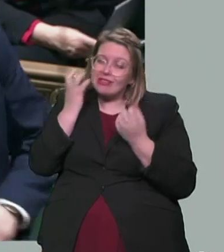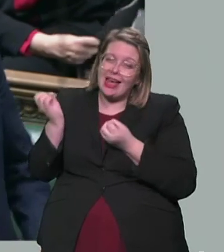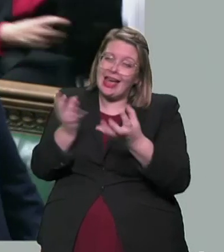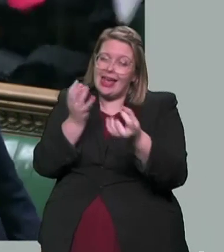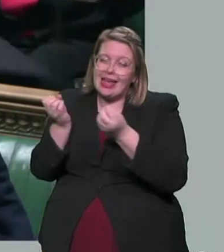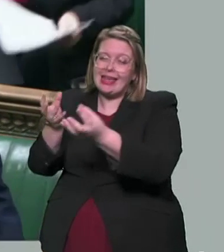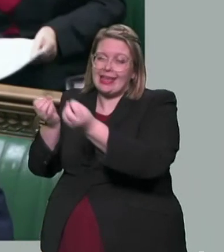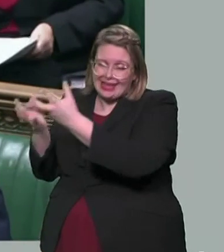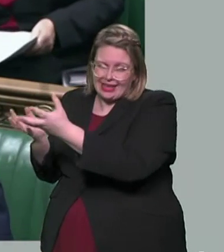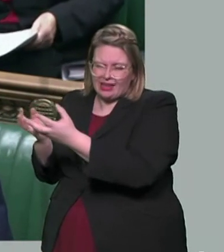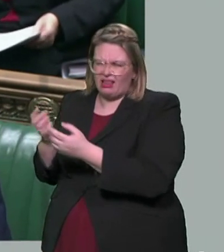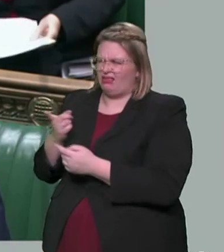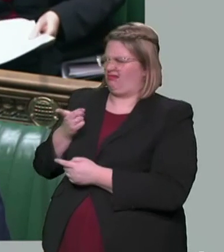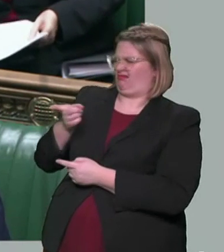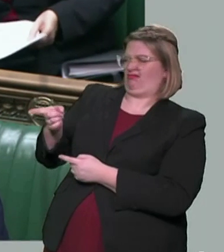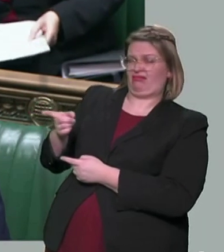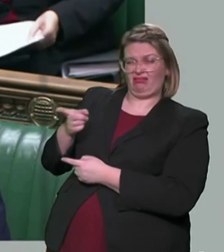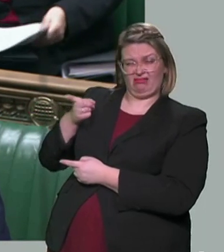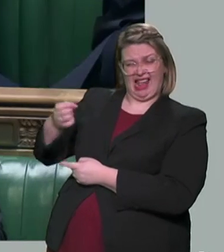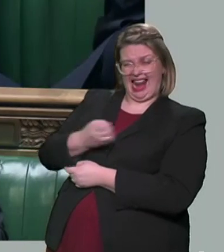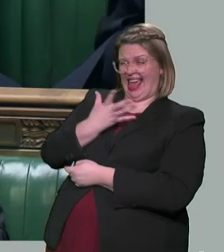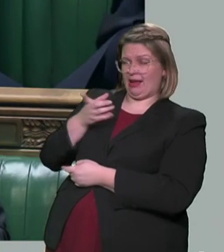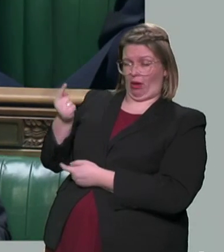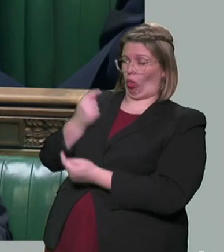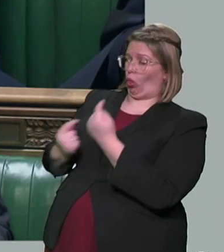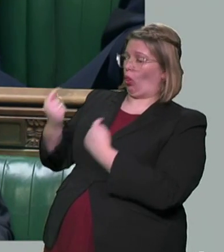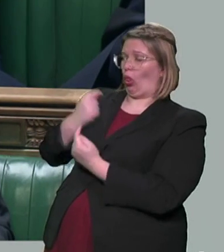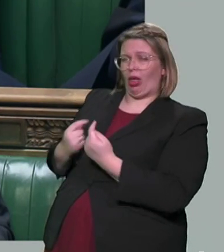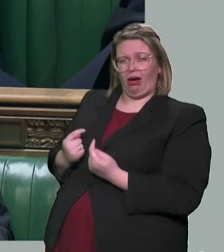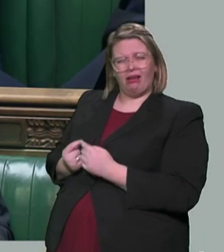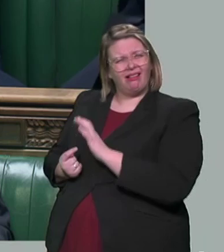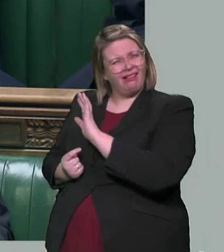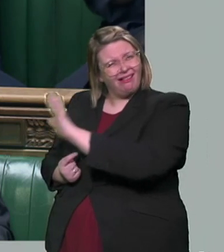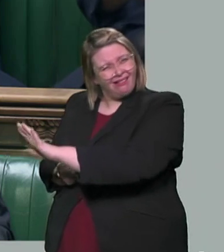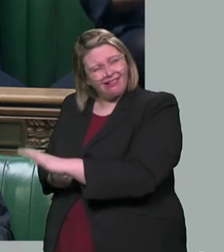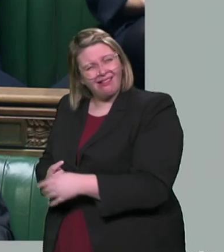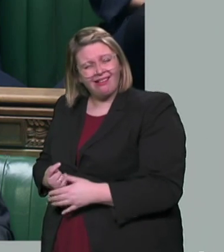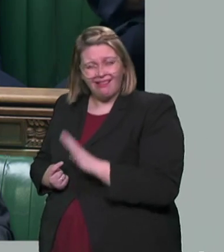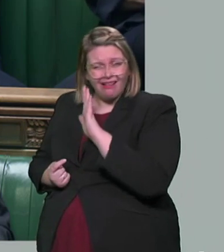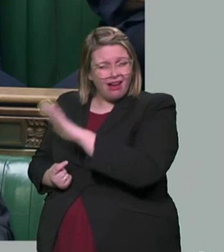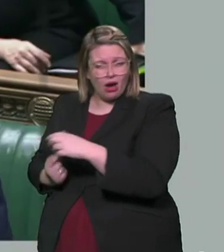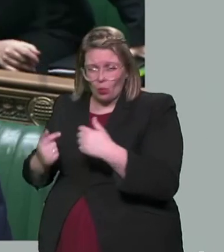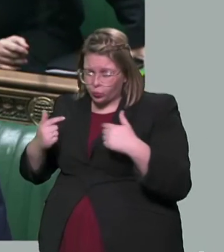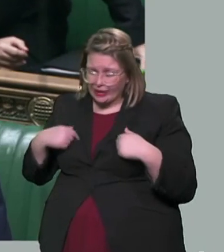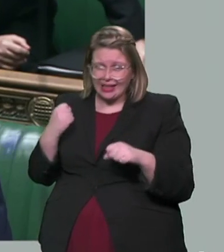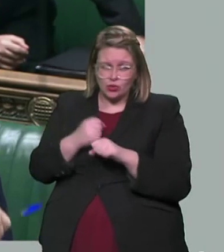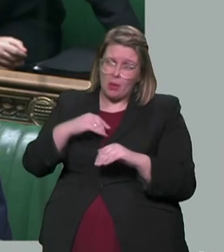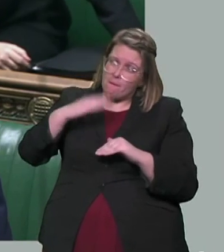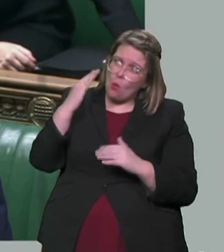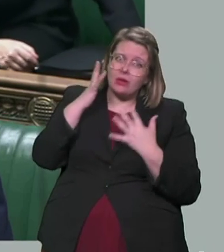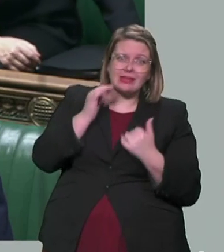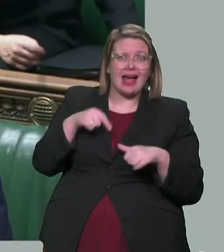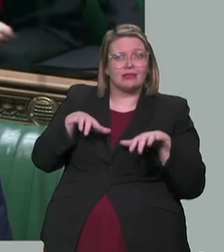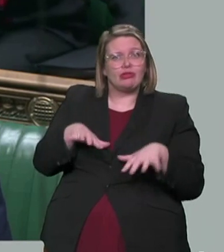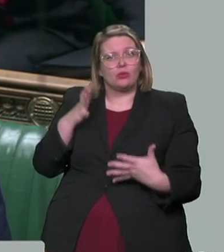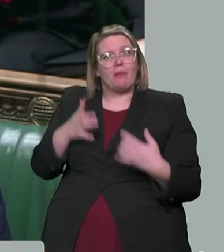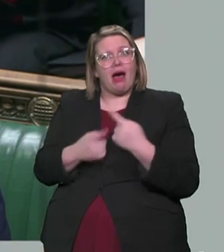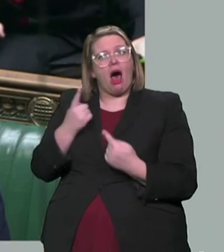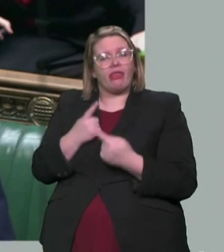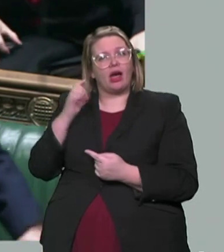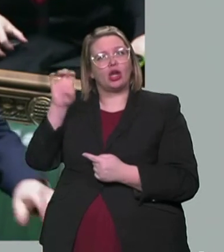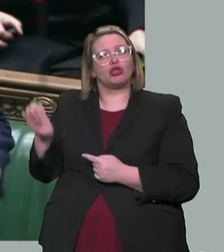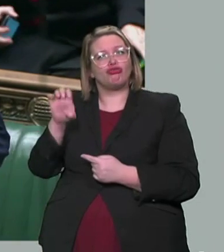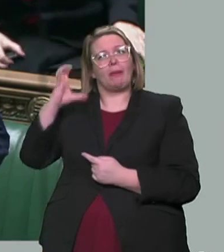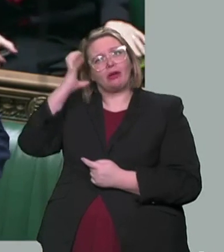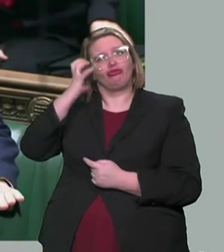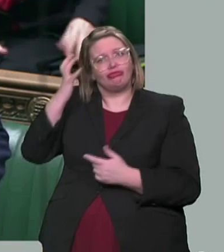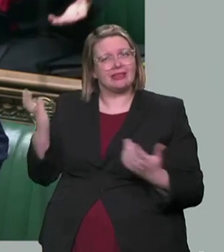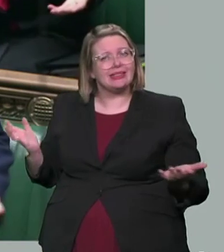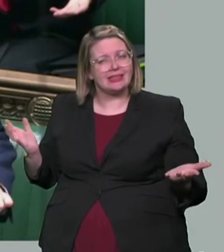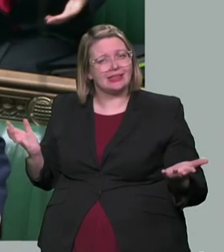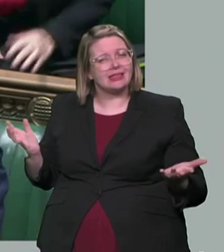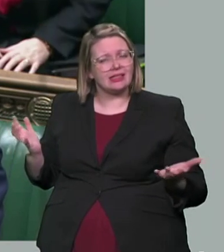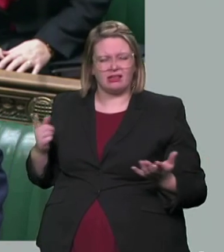To listen to Labour Members, Mr Speaker, you would not believe that this was the country that was conducting more tests per head than any other in Europe.